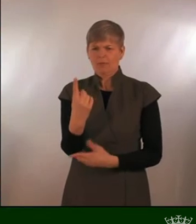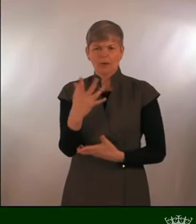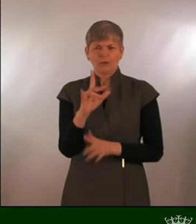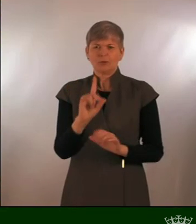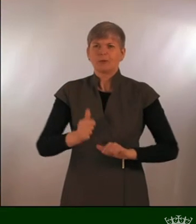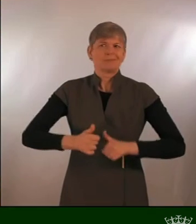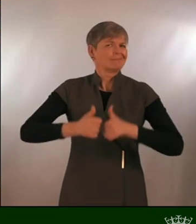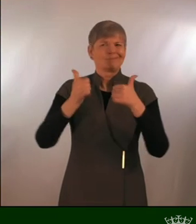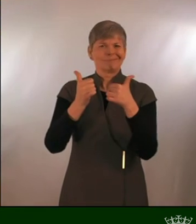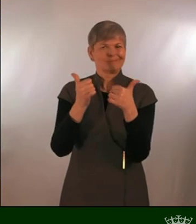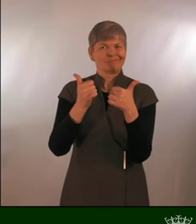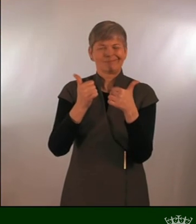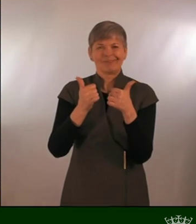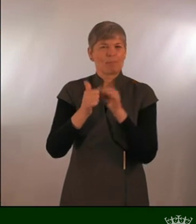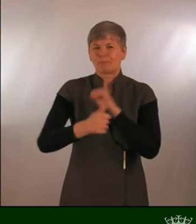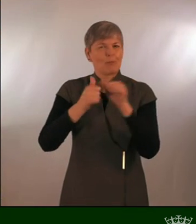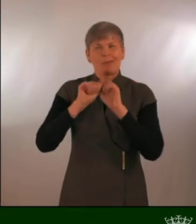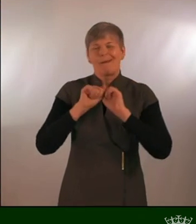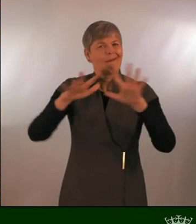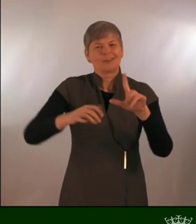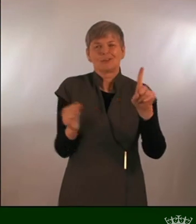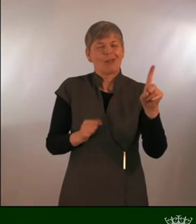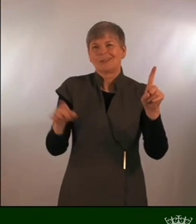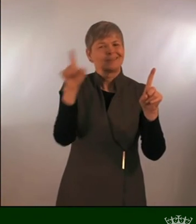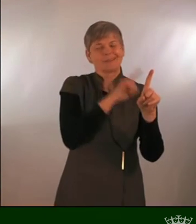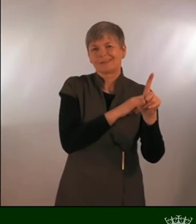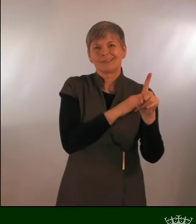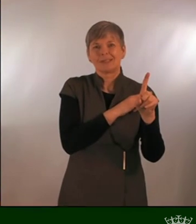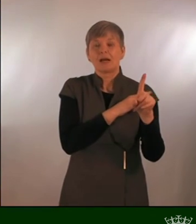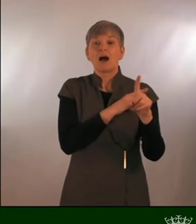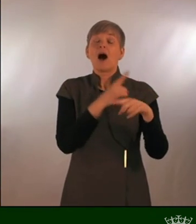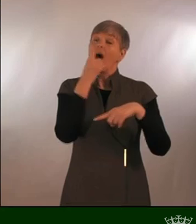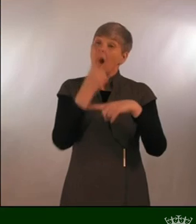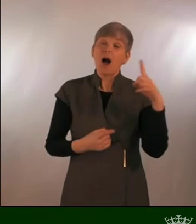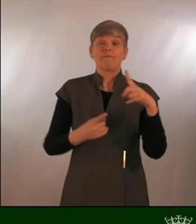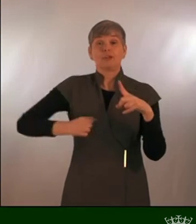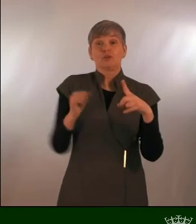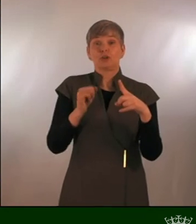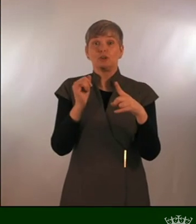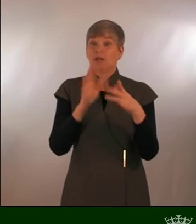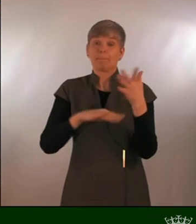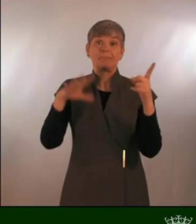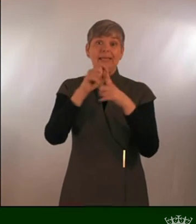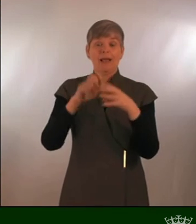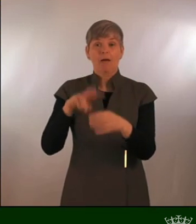He has lost half his Scottish MPs and support for independence is at an all-time high.